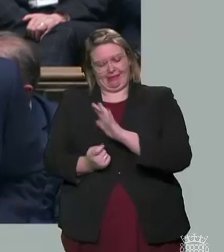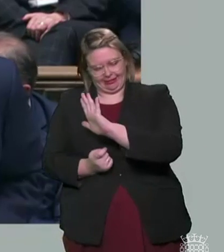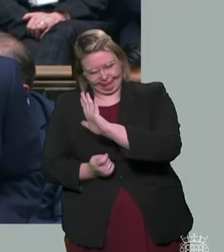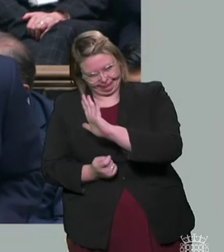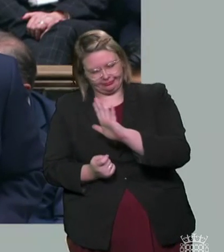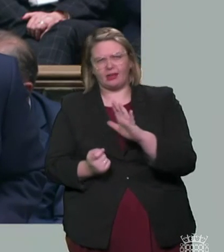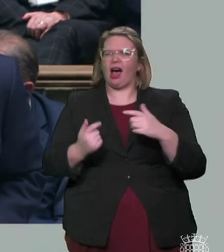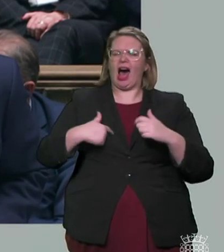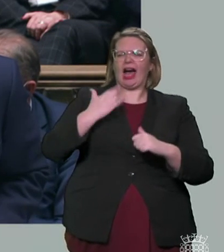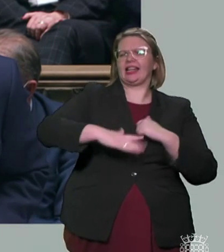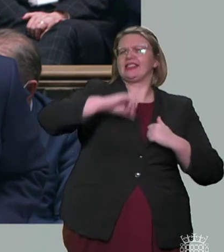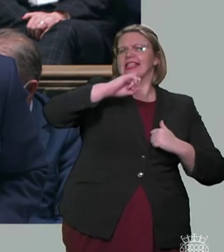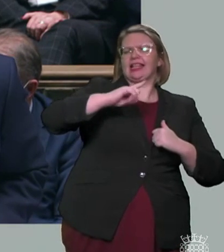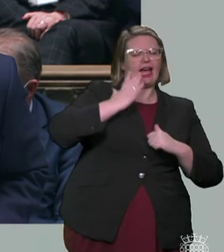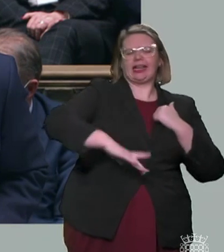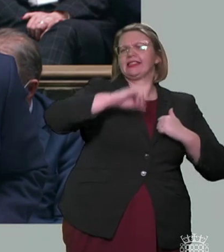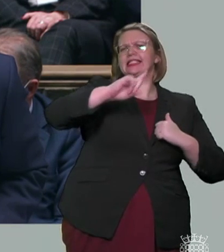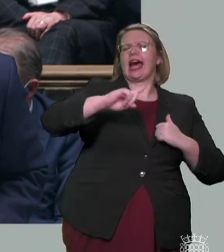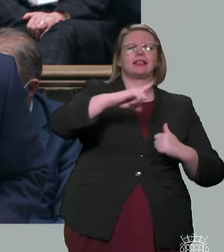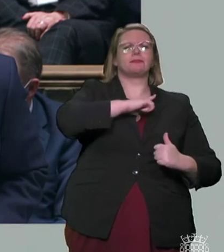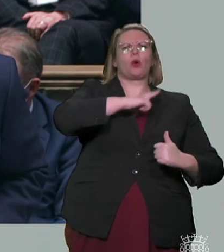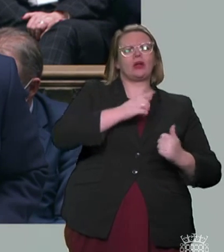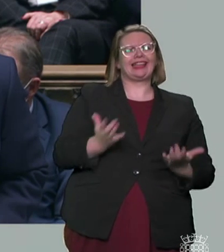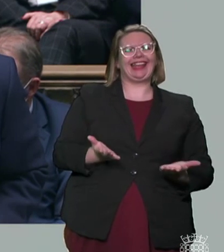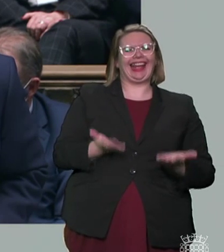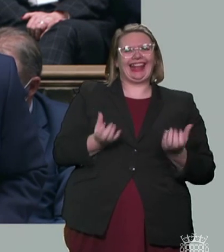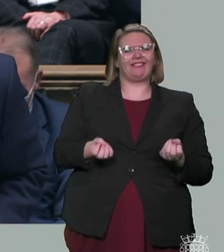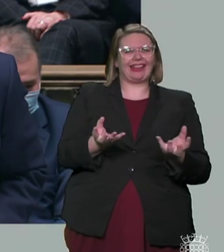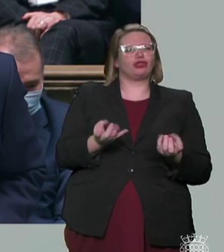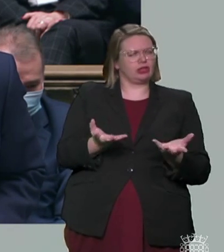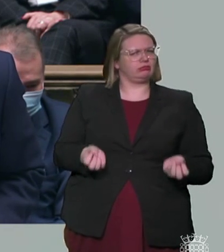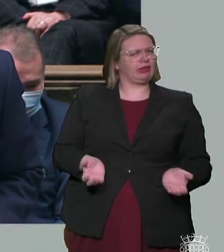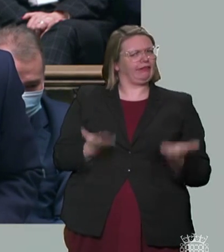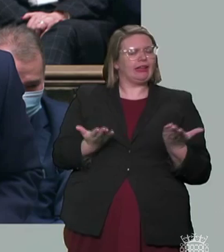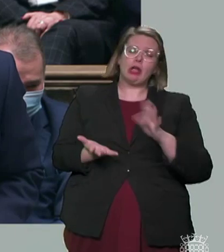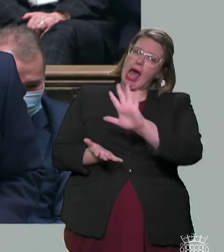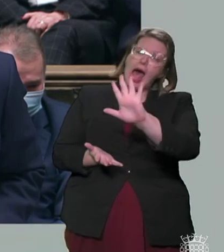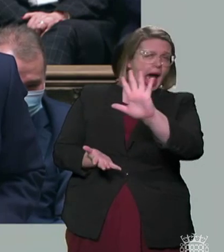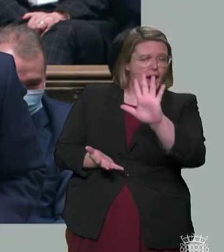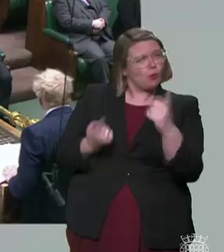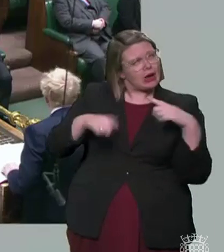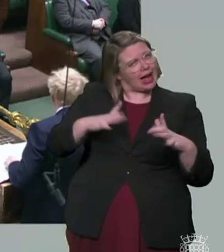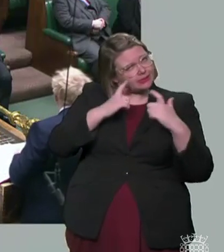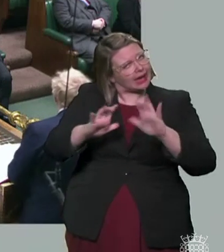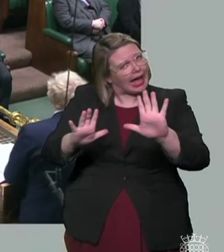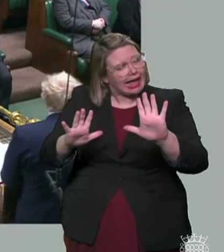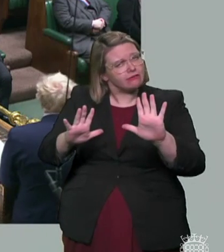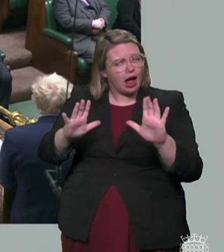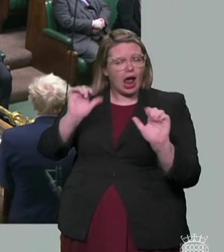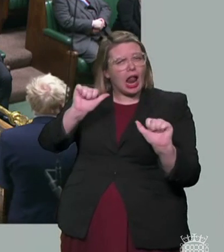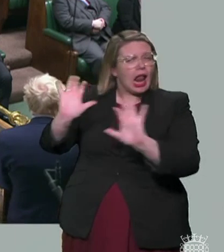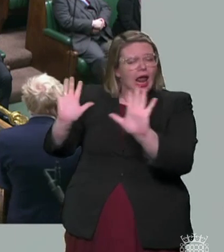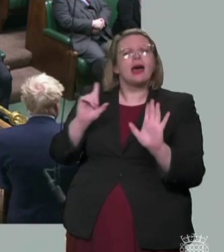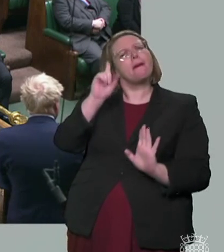Of course, I said no such thing, because inflation is always something that we have to be careful about.